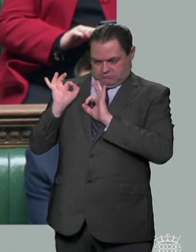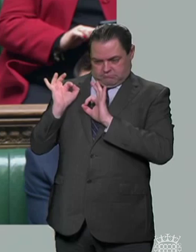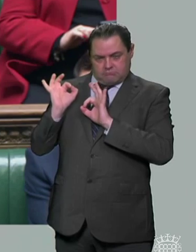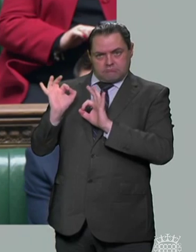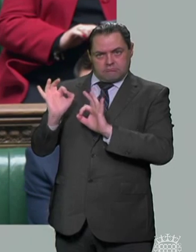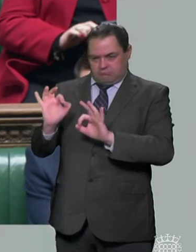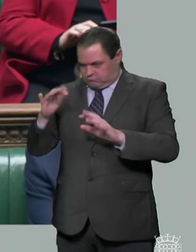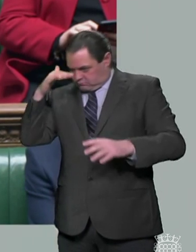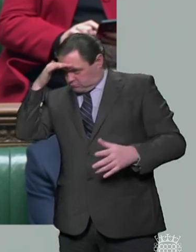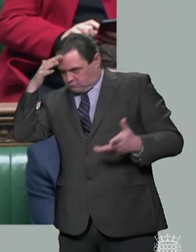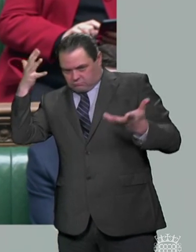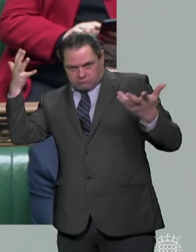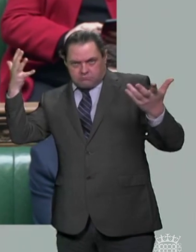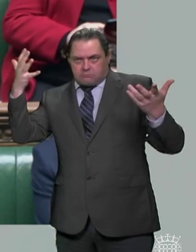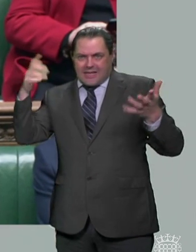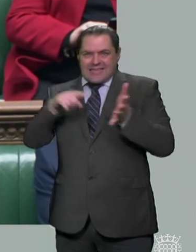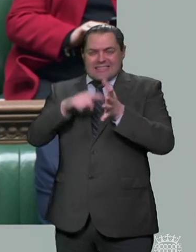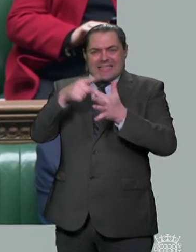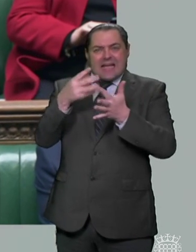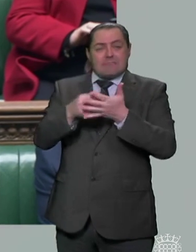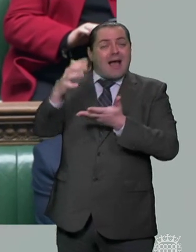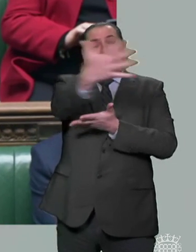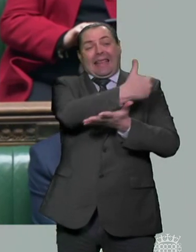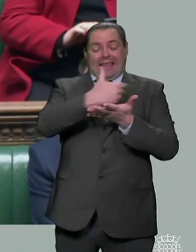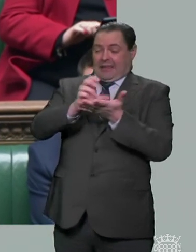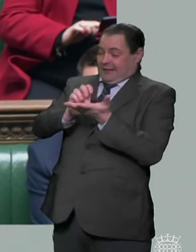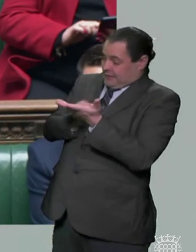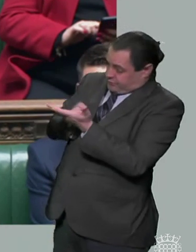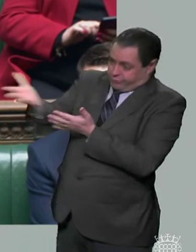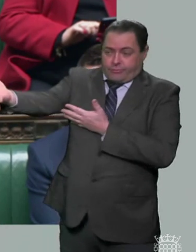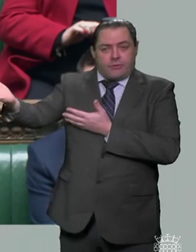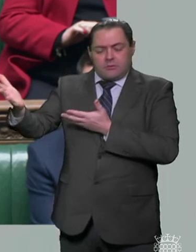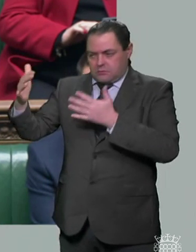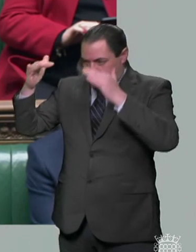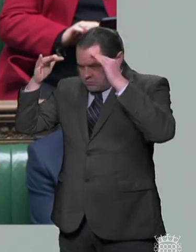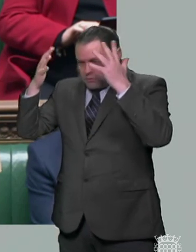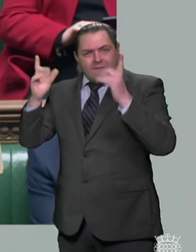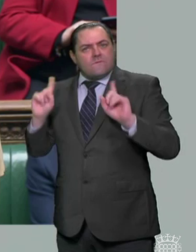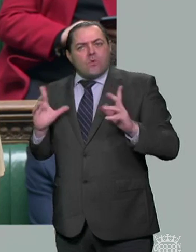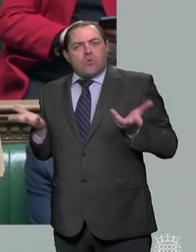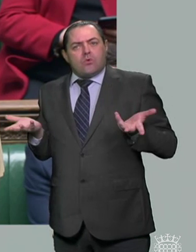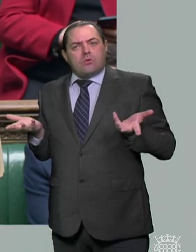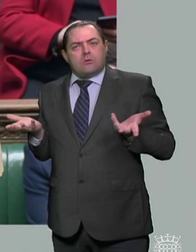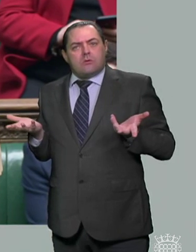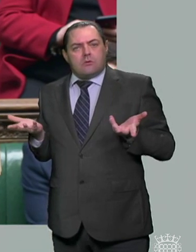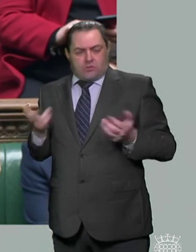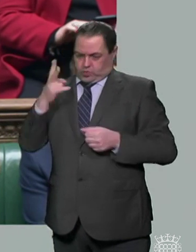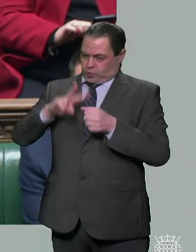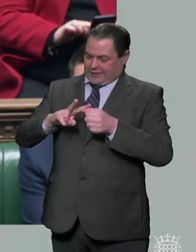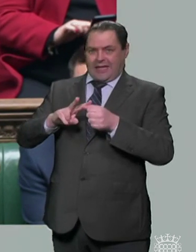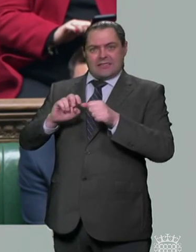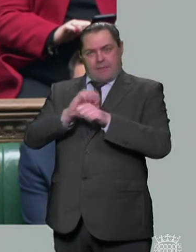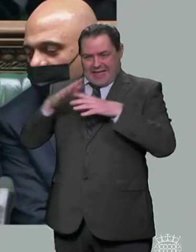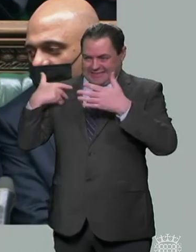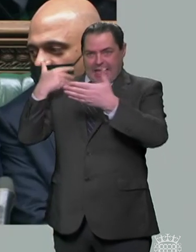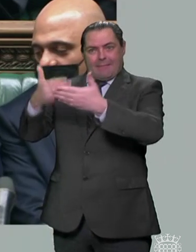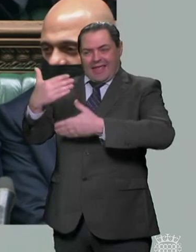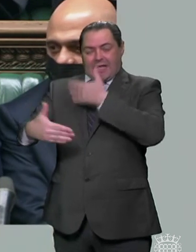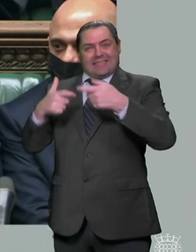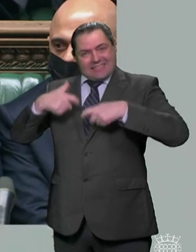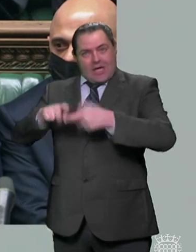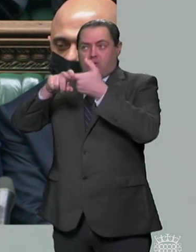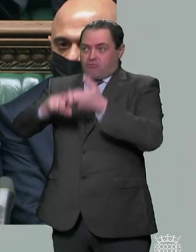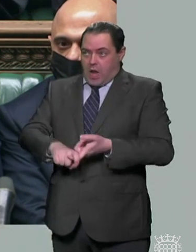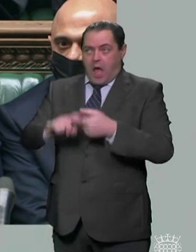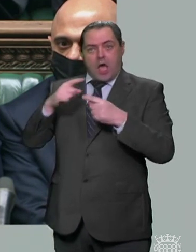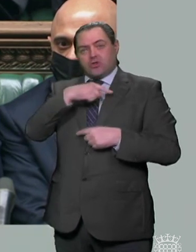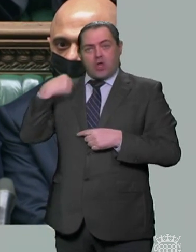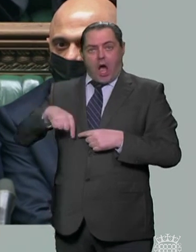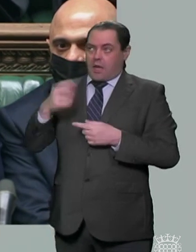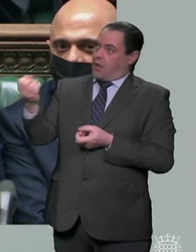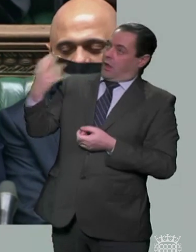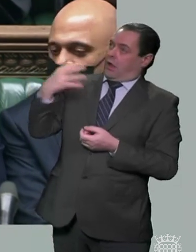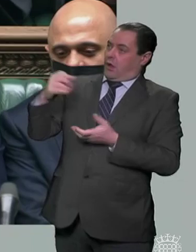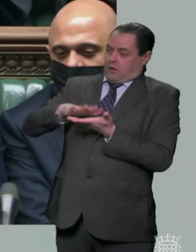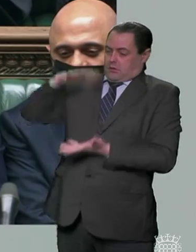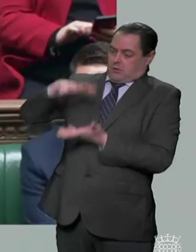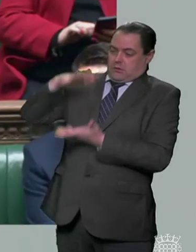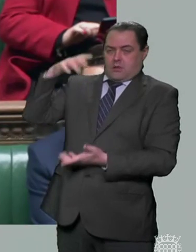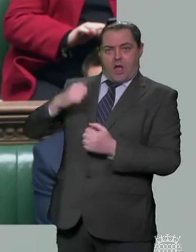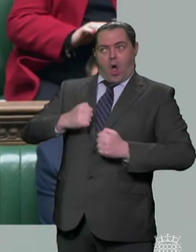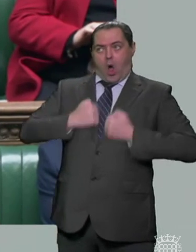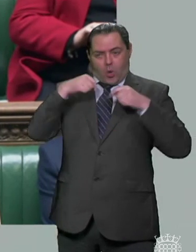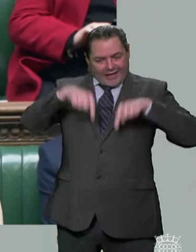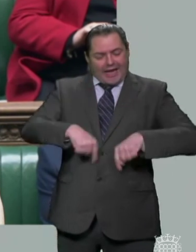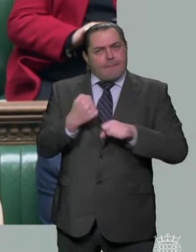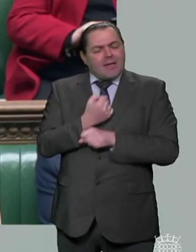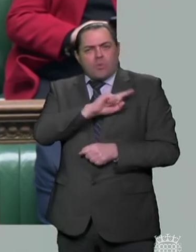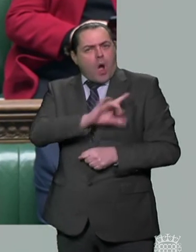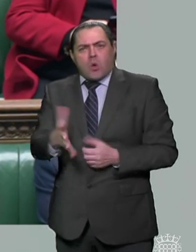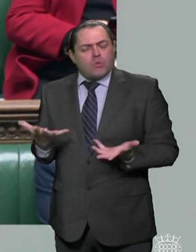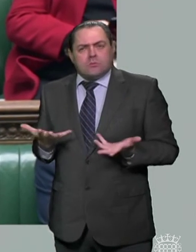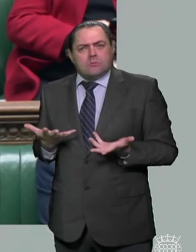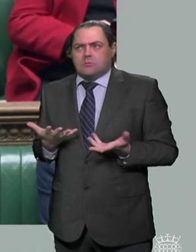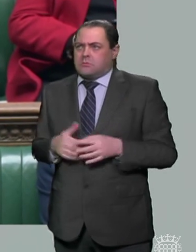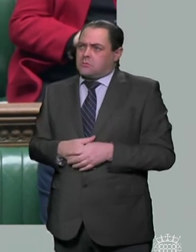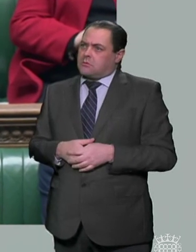How much taxpayers’ money was spent on this programme and why, Prime Minister, two years into the pandemic, are we still reliant on tests from China, instead of building the capacity to make the tests here in Britain?